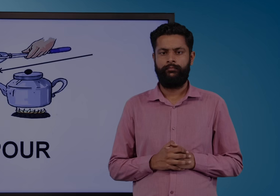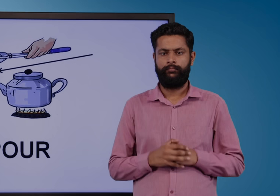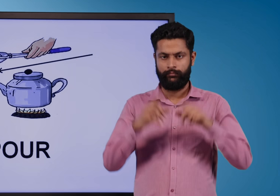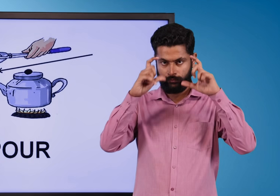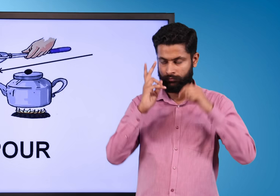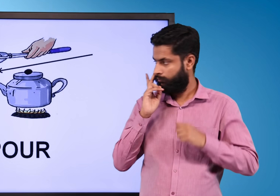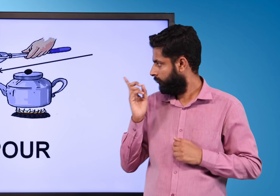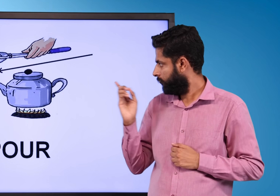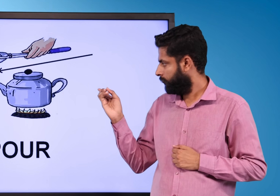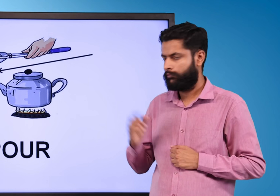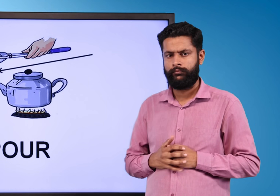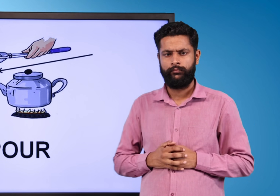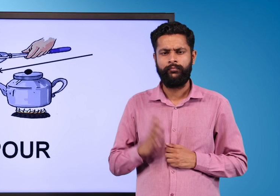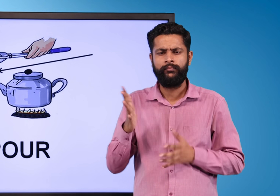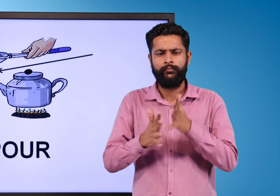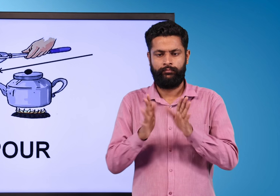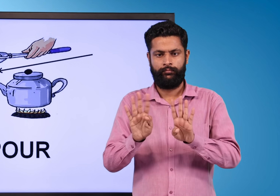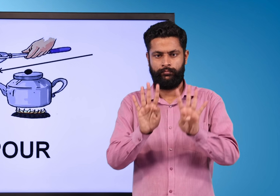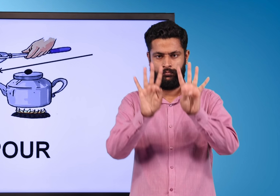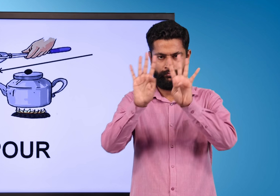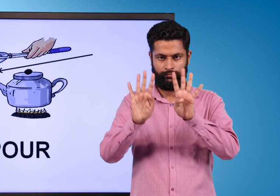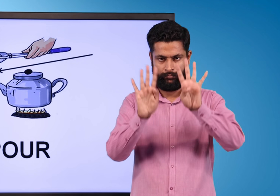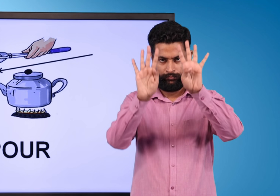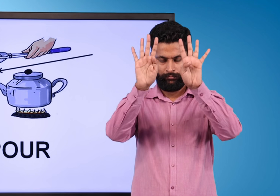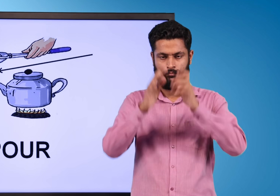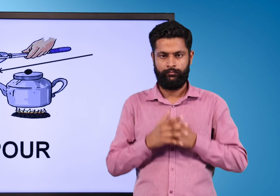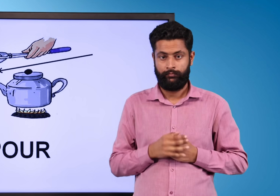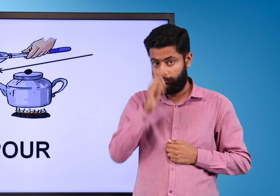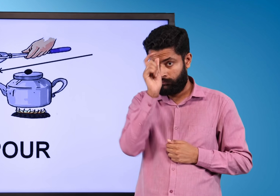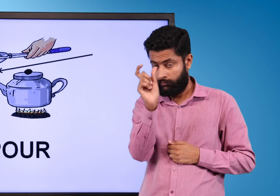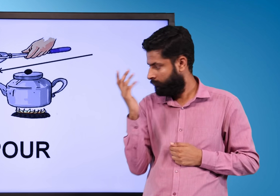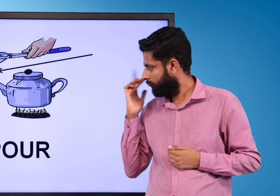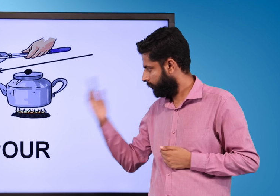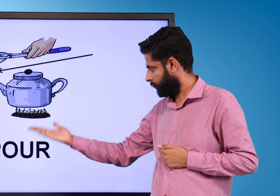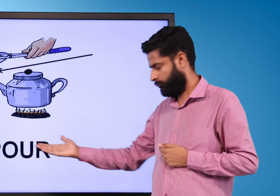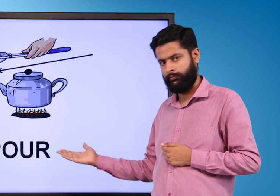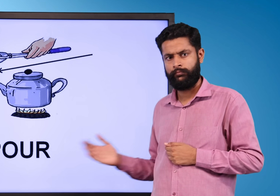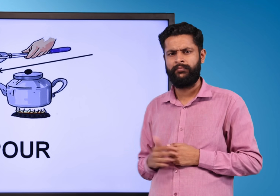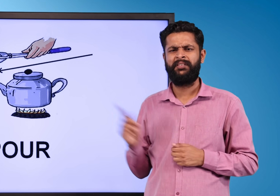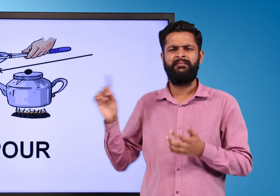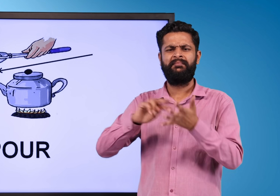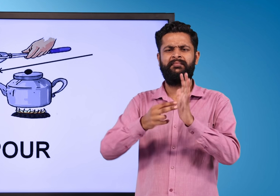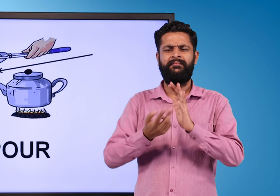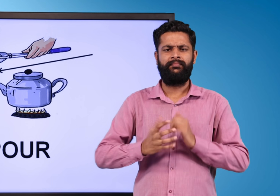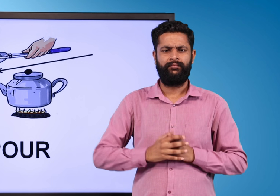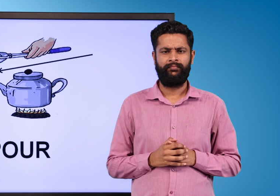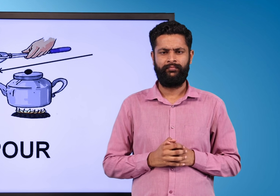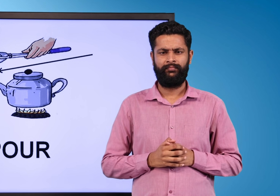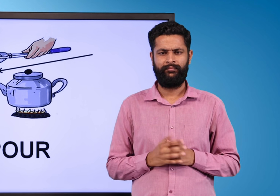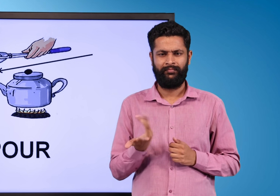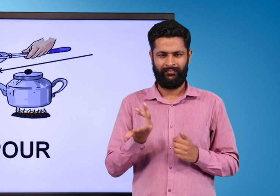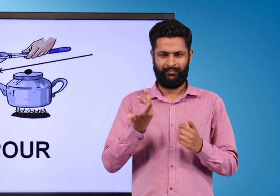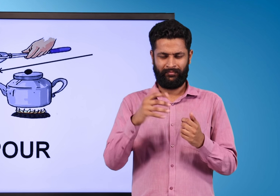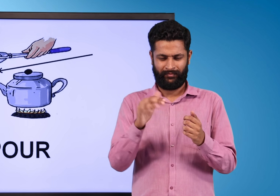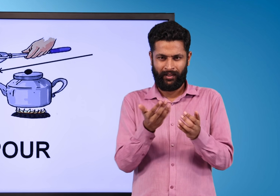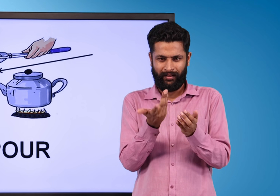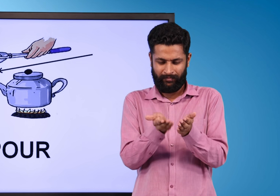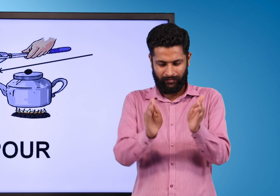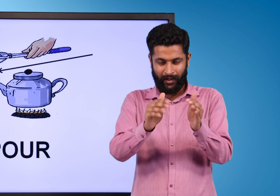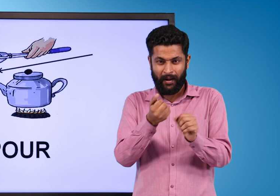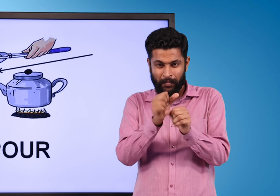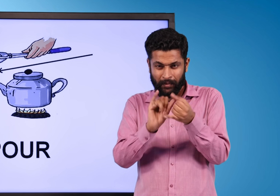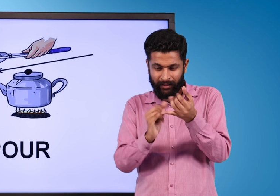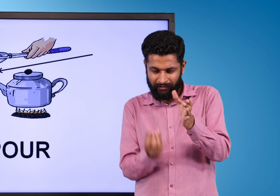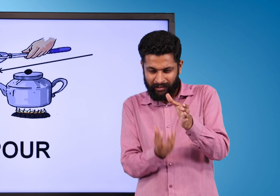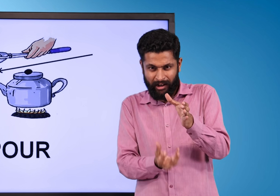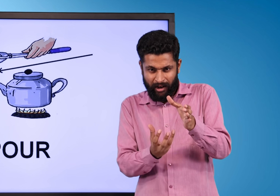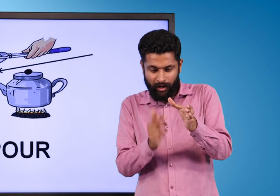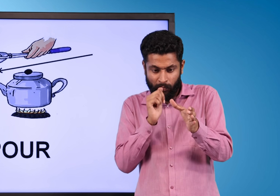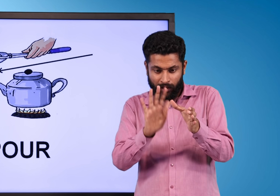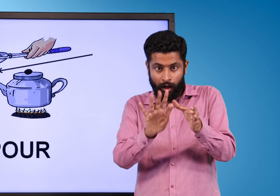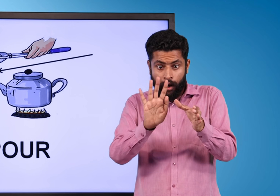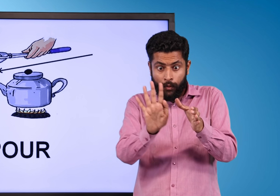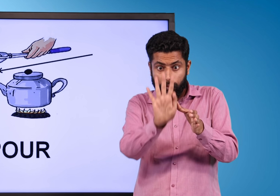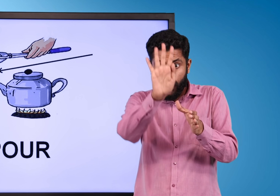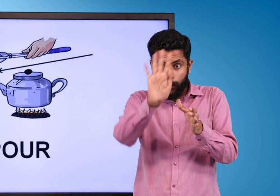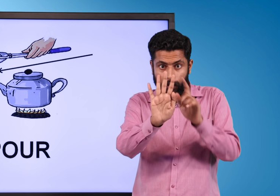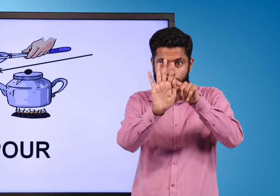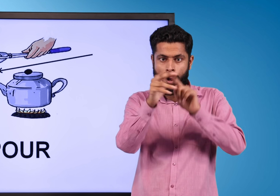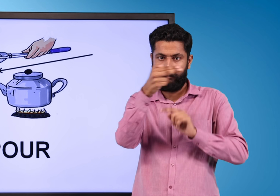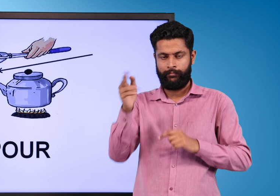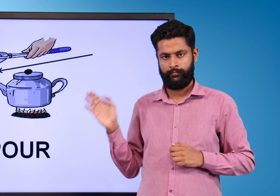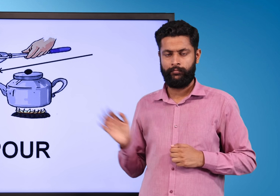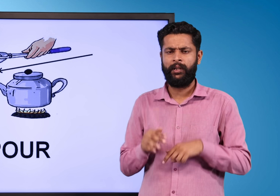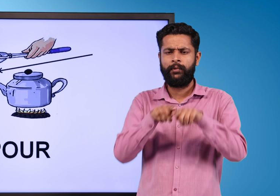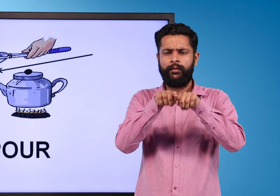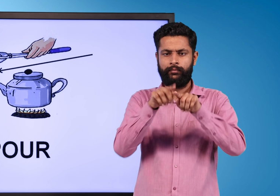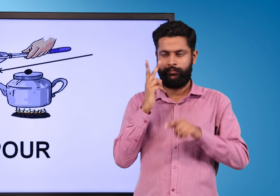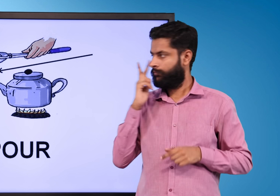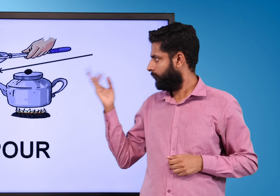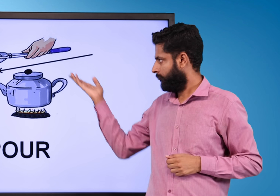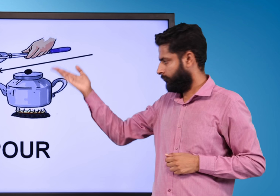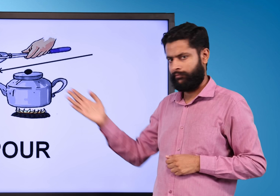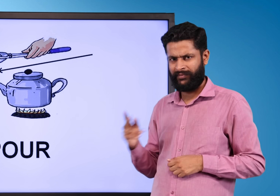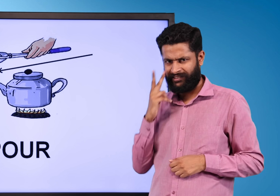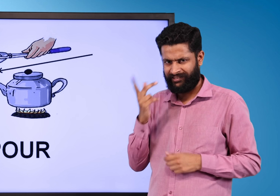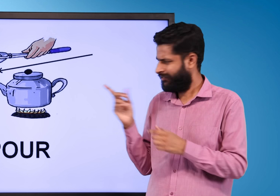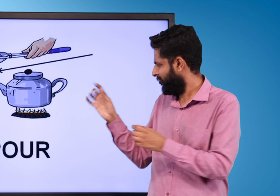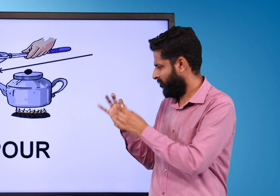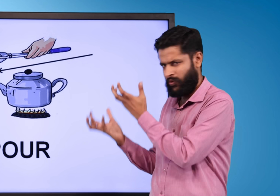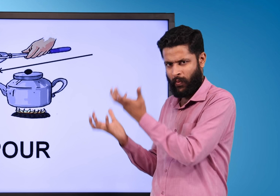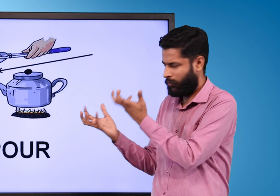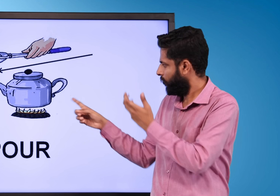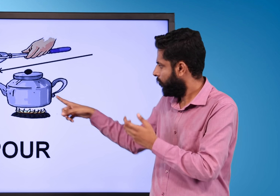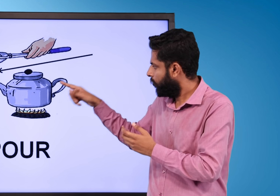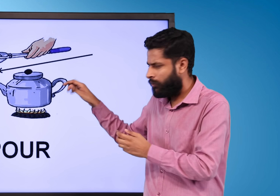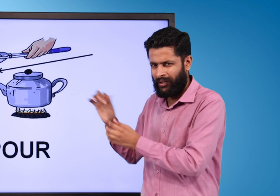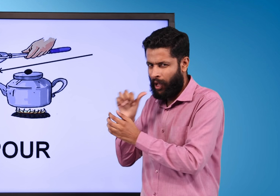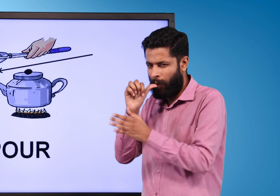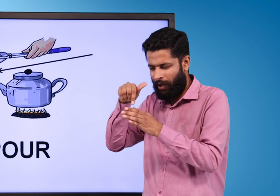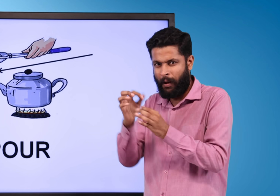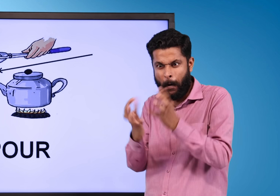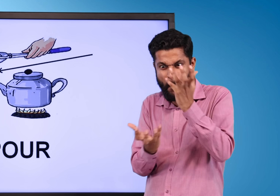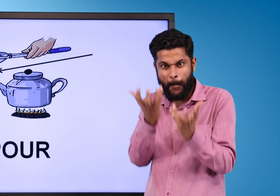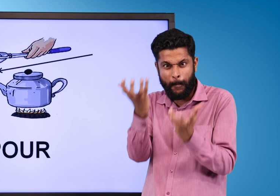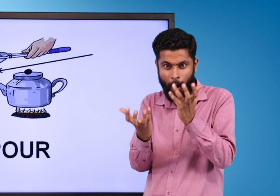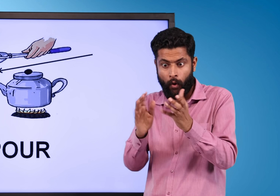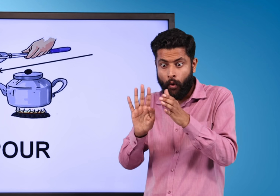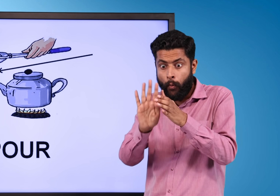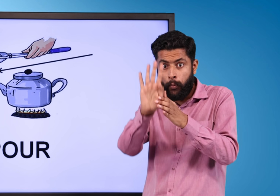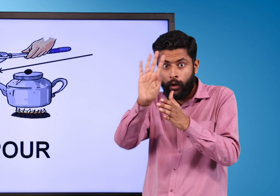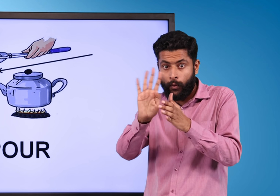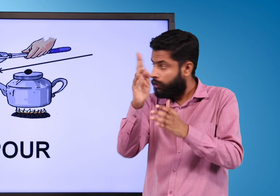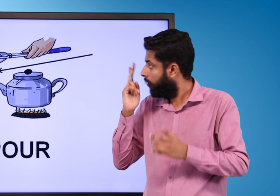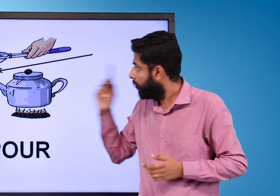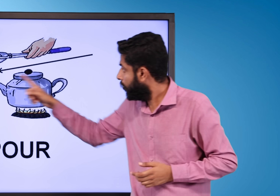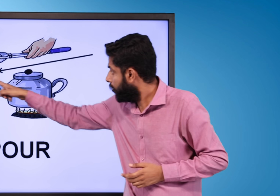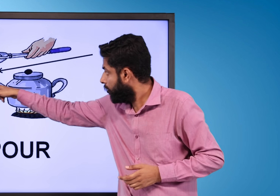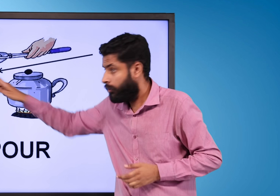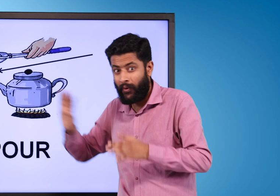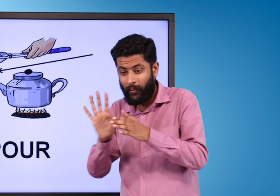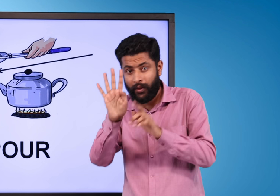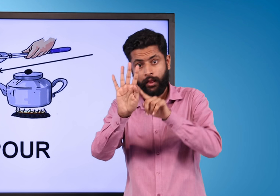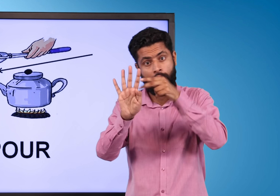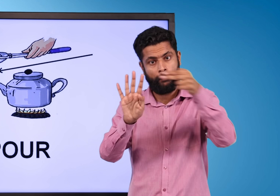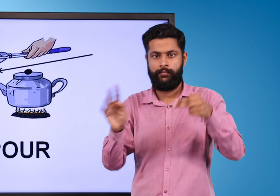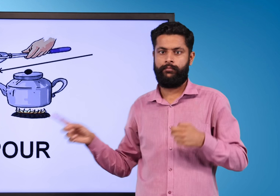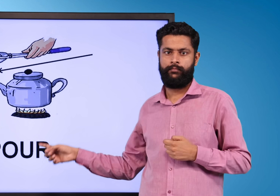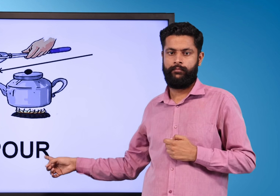Vapor This is the sign for vapor. Vapor refers to the gaseous form of a substance. For example, we see water vapor when we heat water.